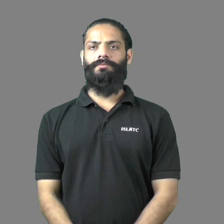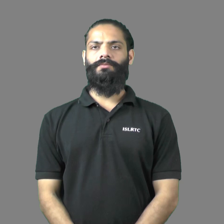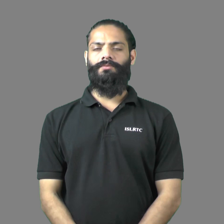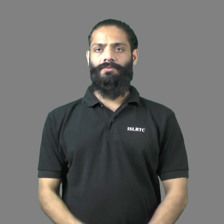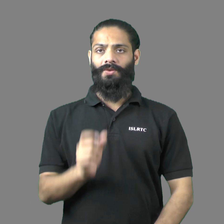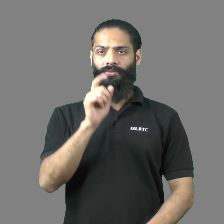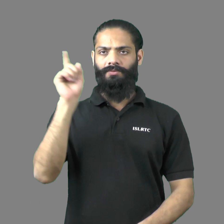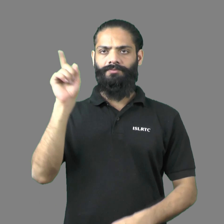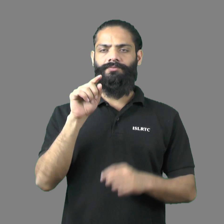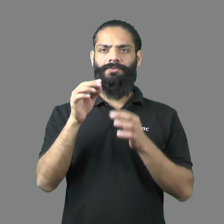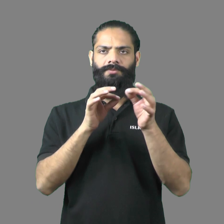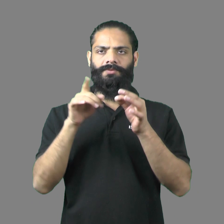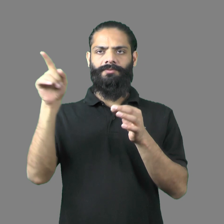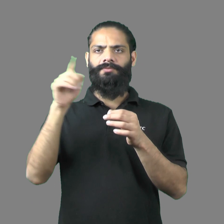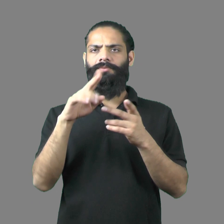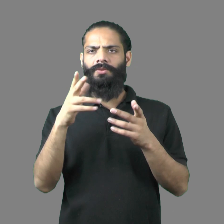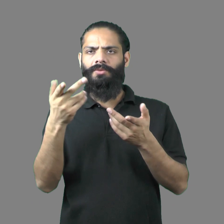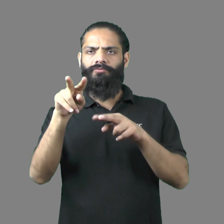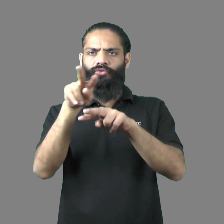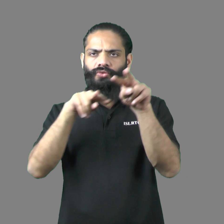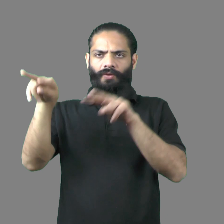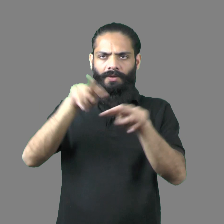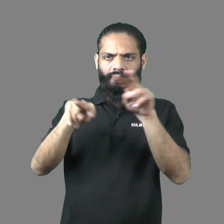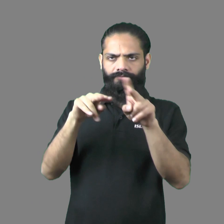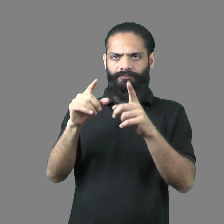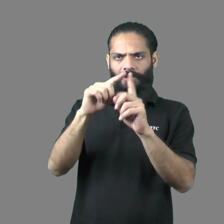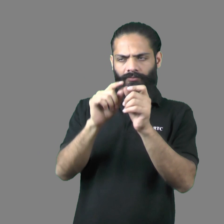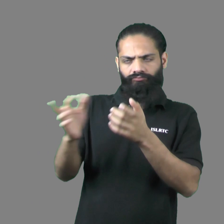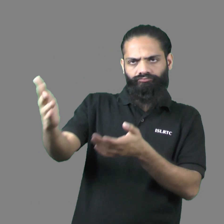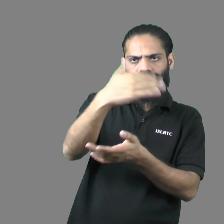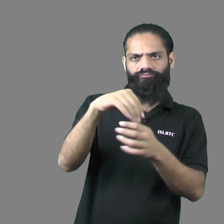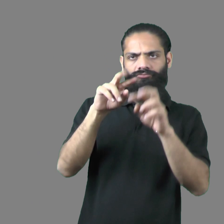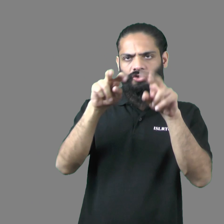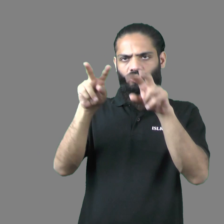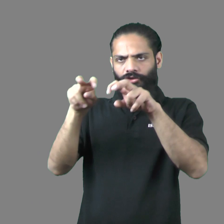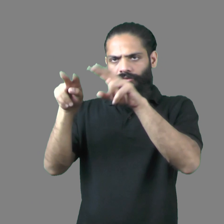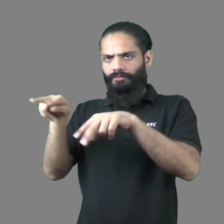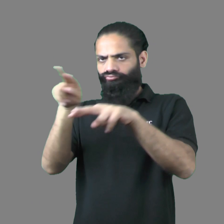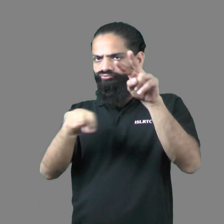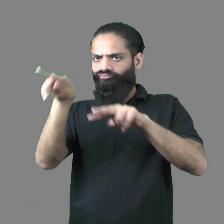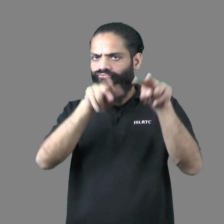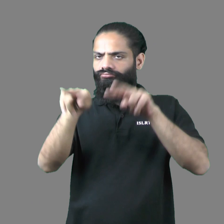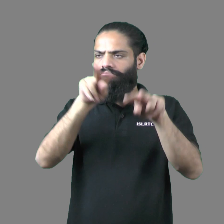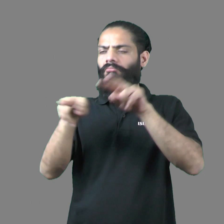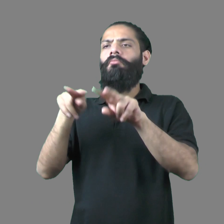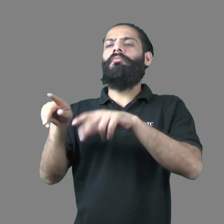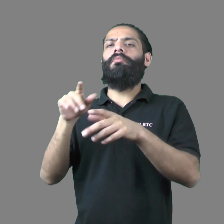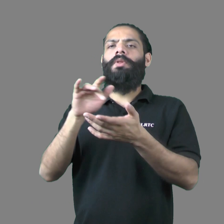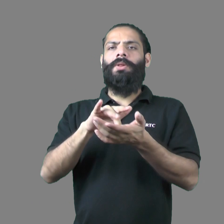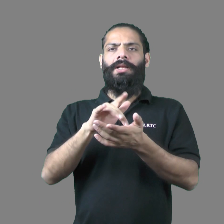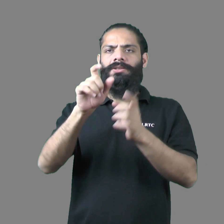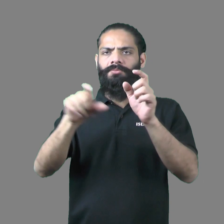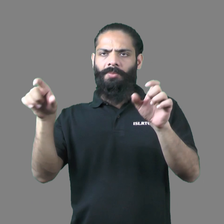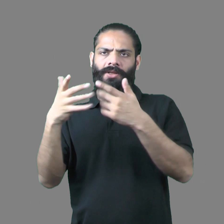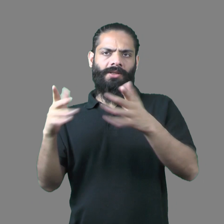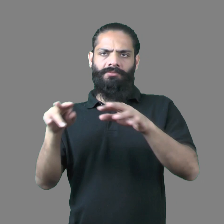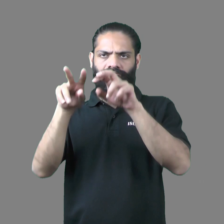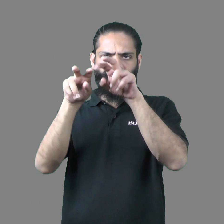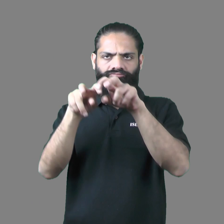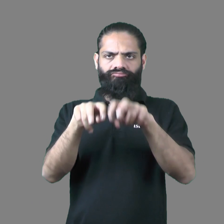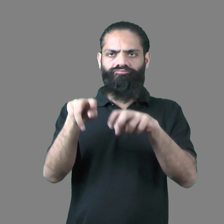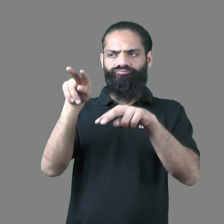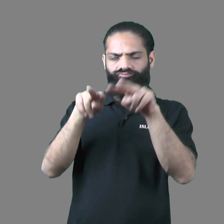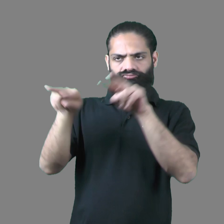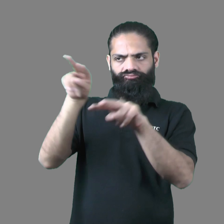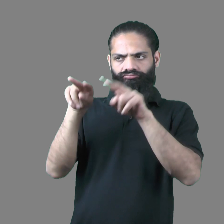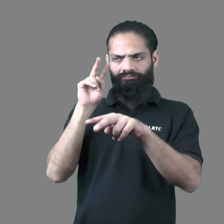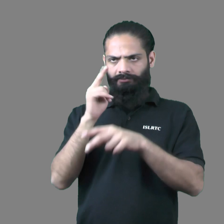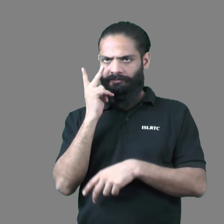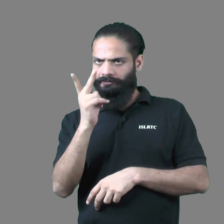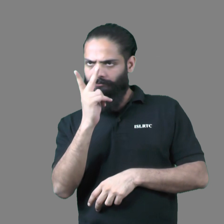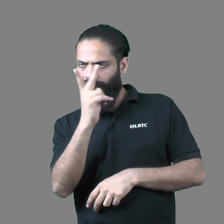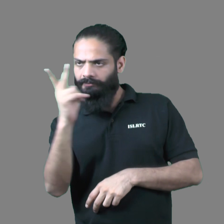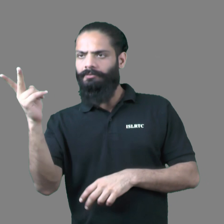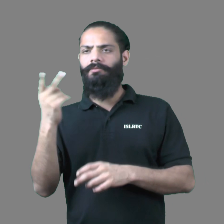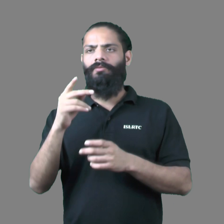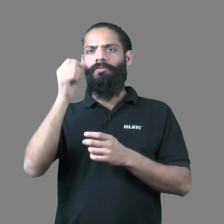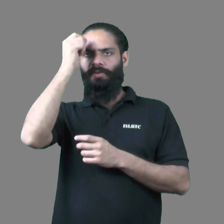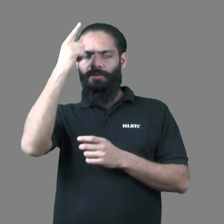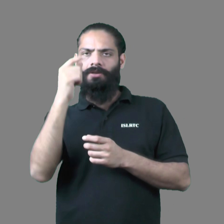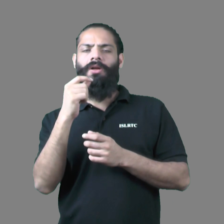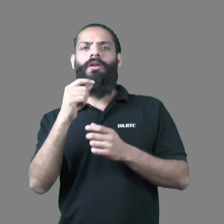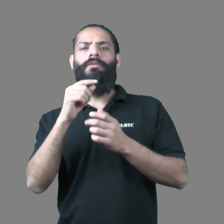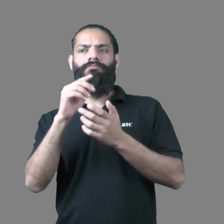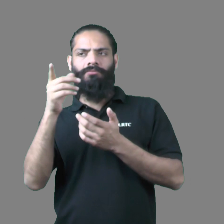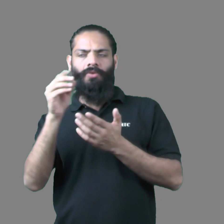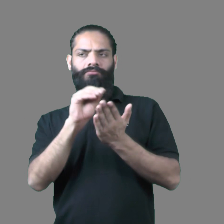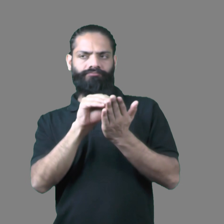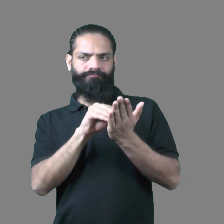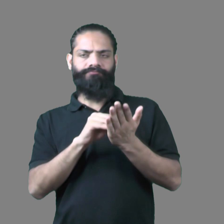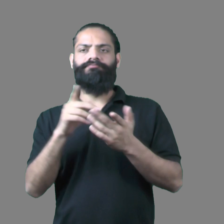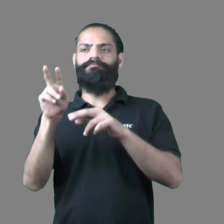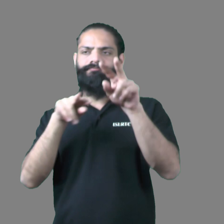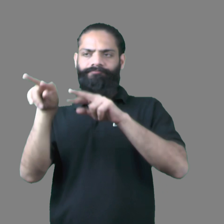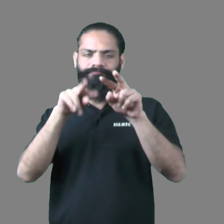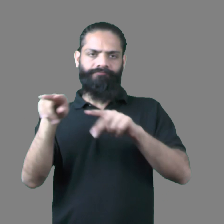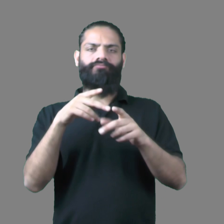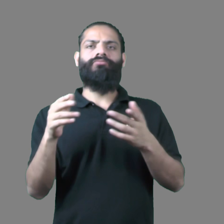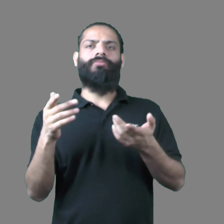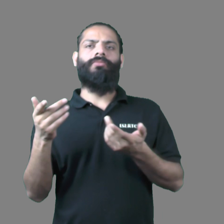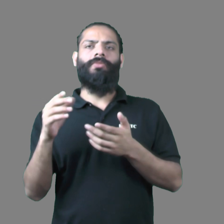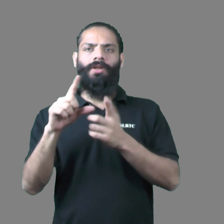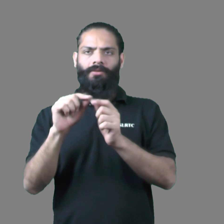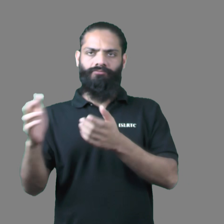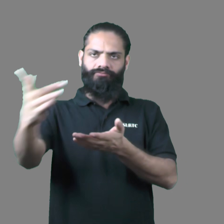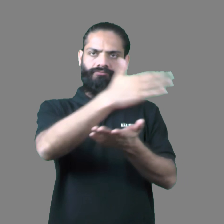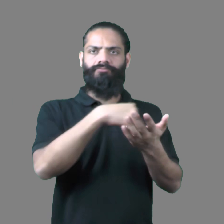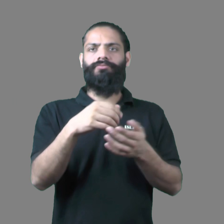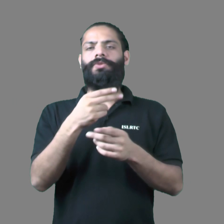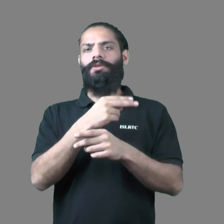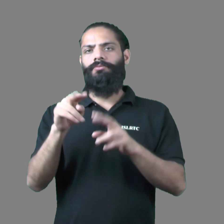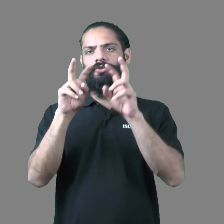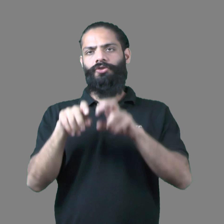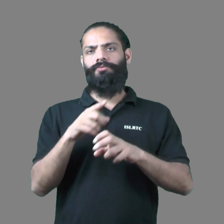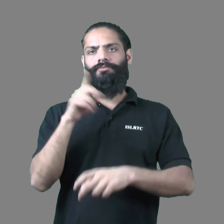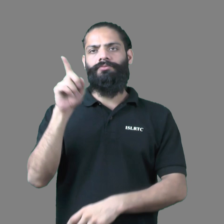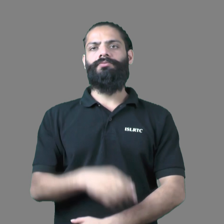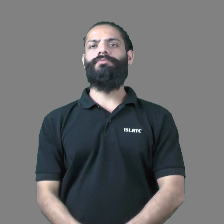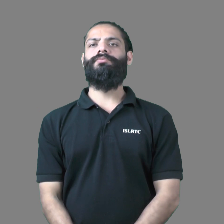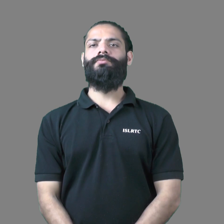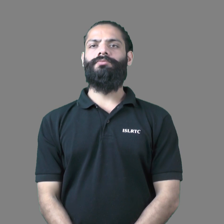Survey Study Research